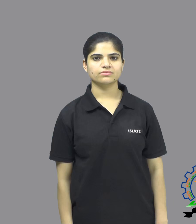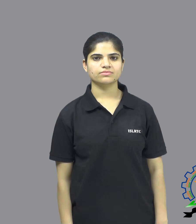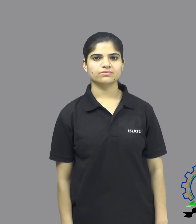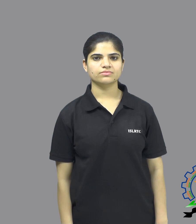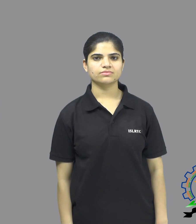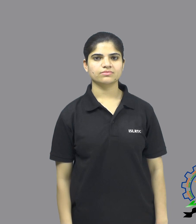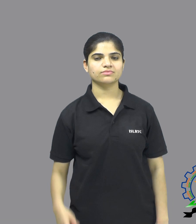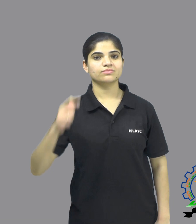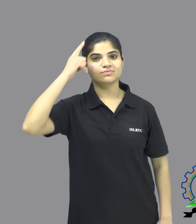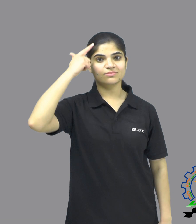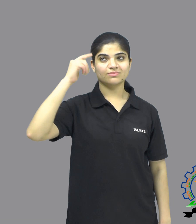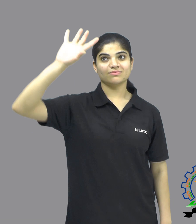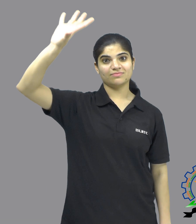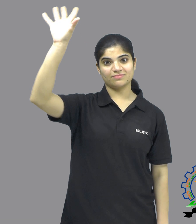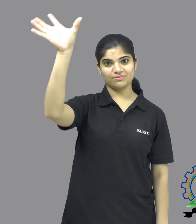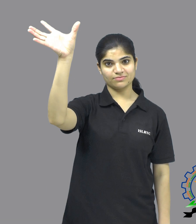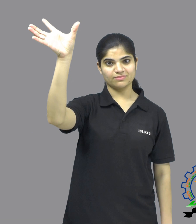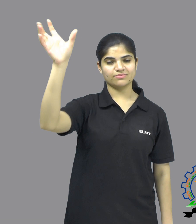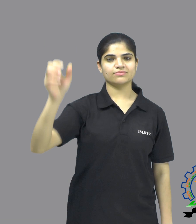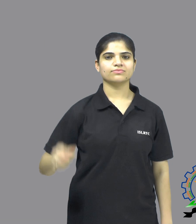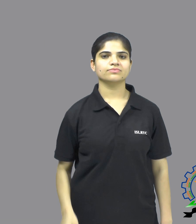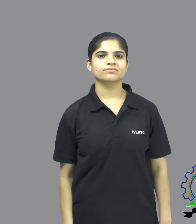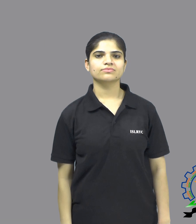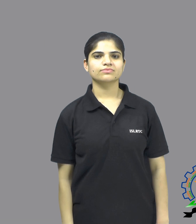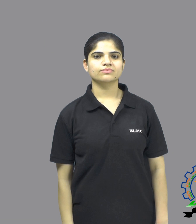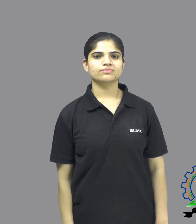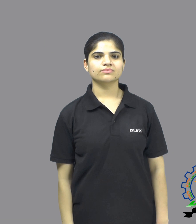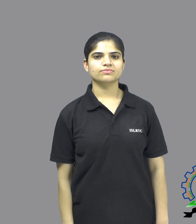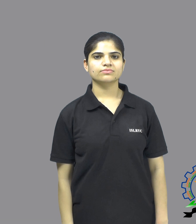Eclipse